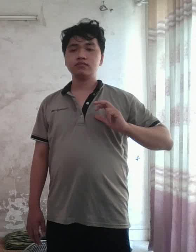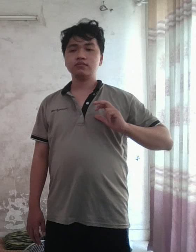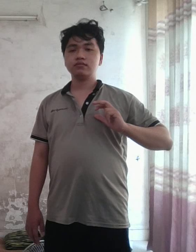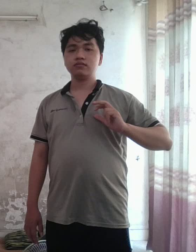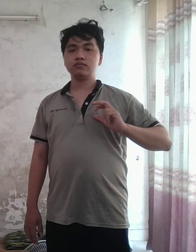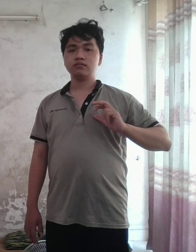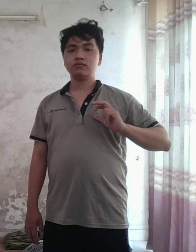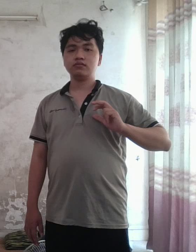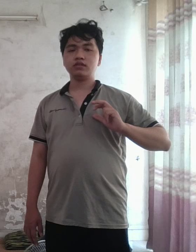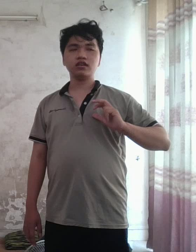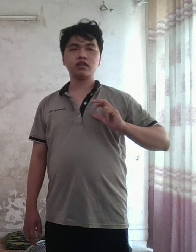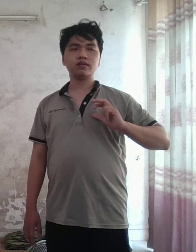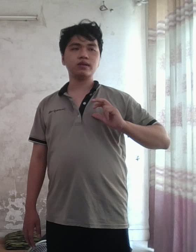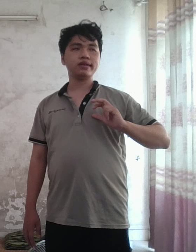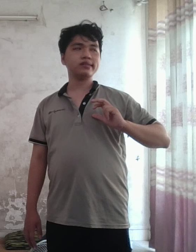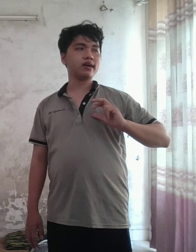giau co